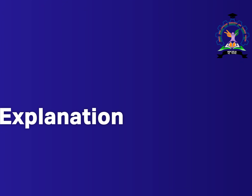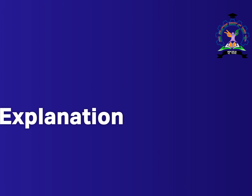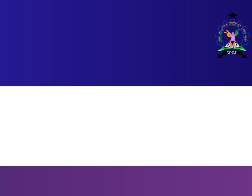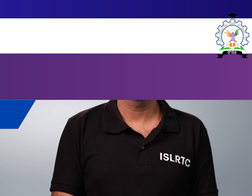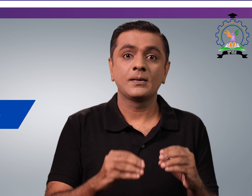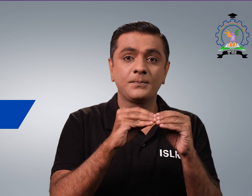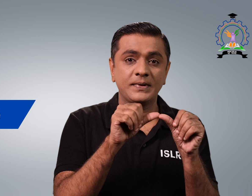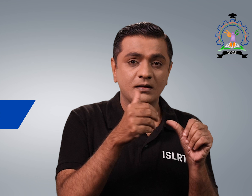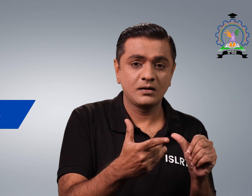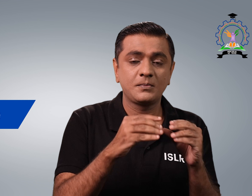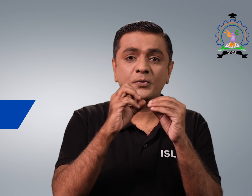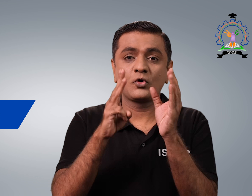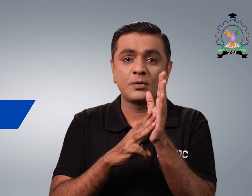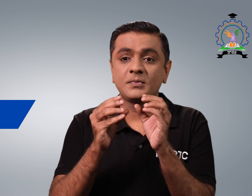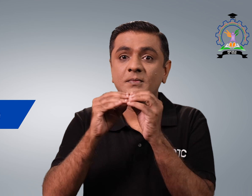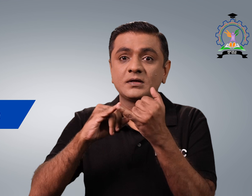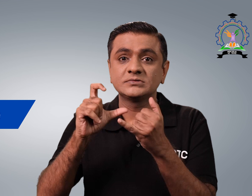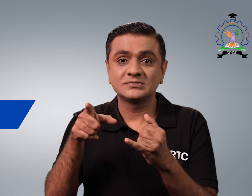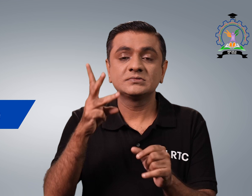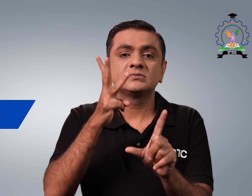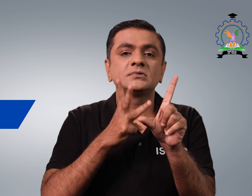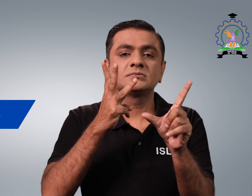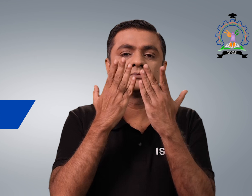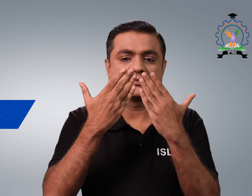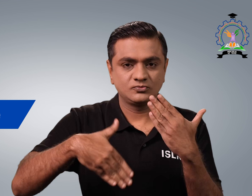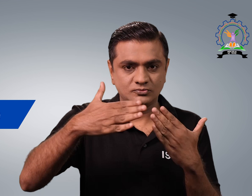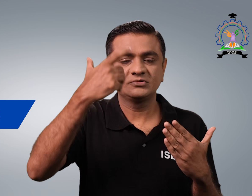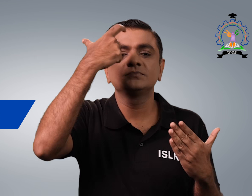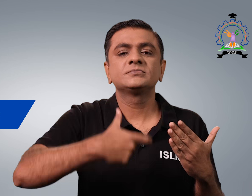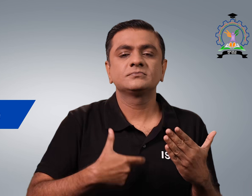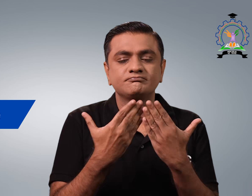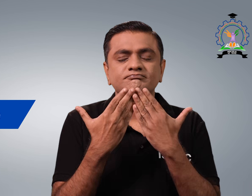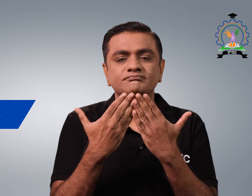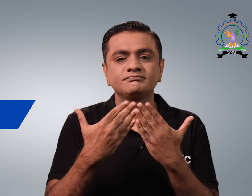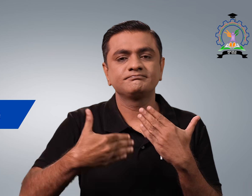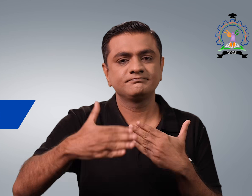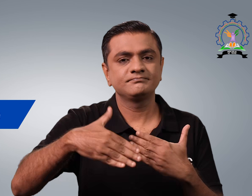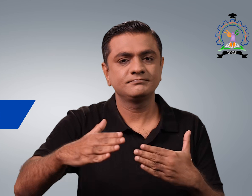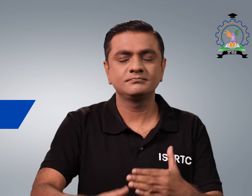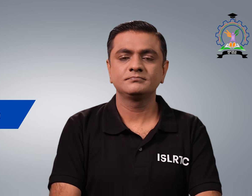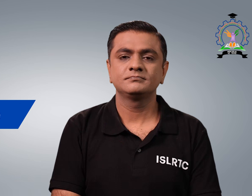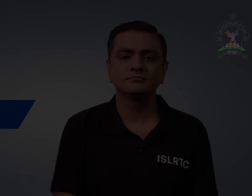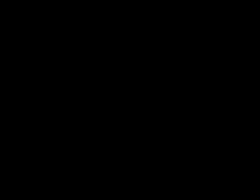An undergraduate is a student pursuing a bachelor's degree such as BA, B.Com, B.Sc etc.